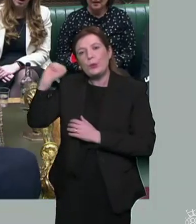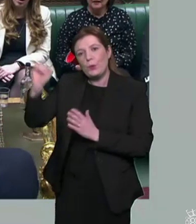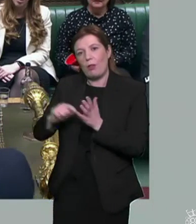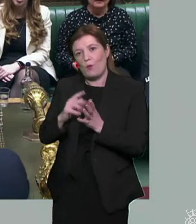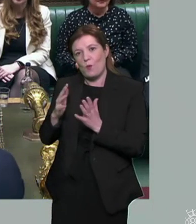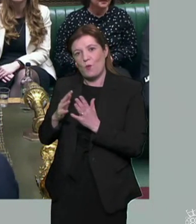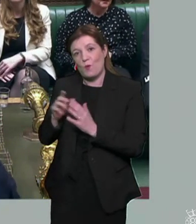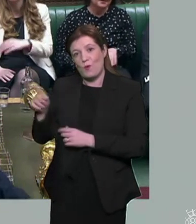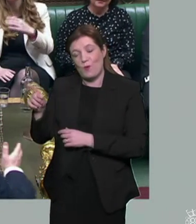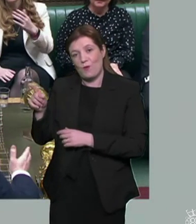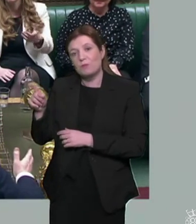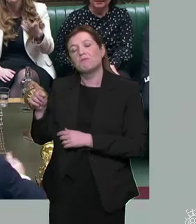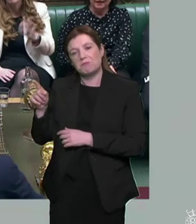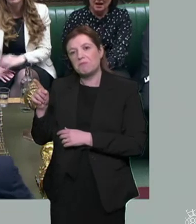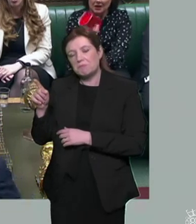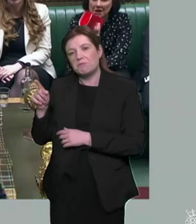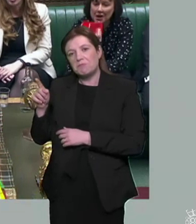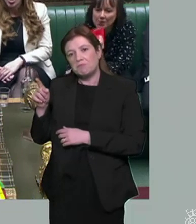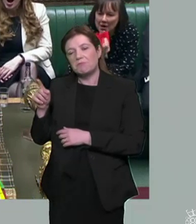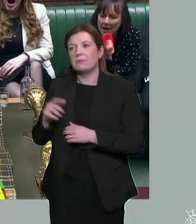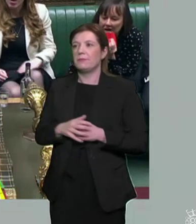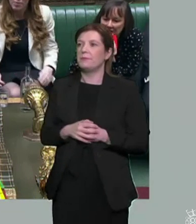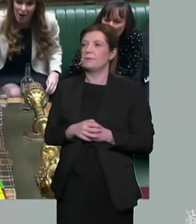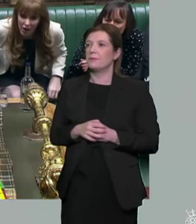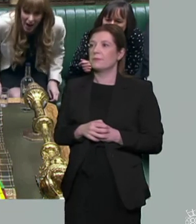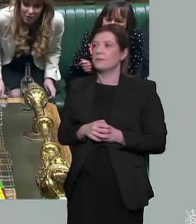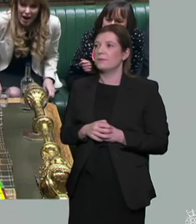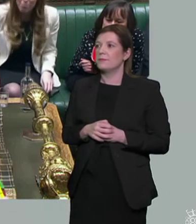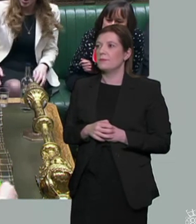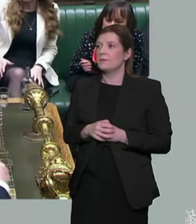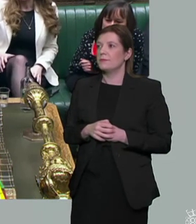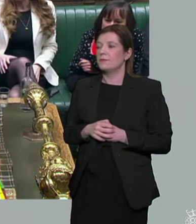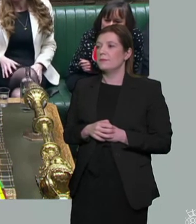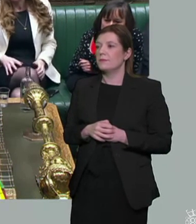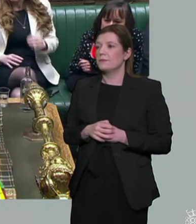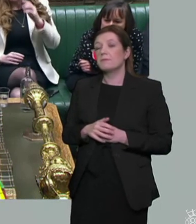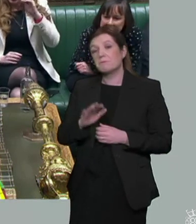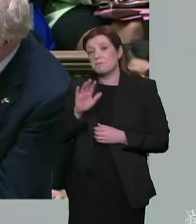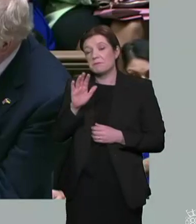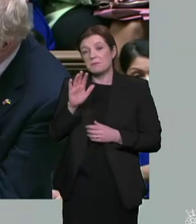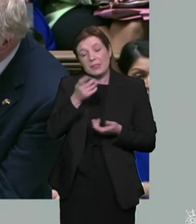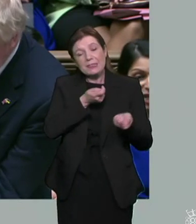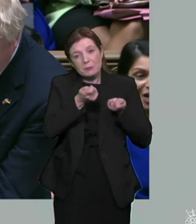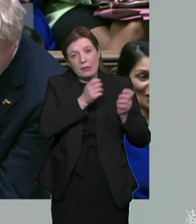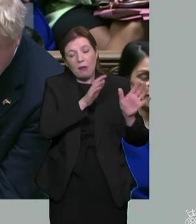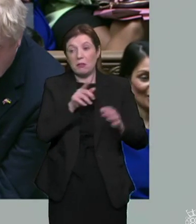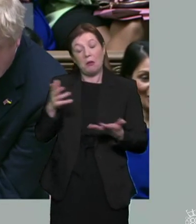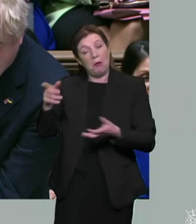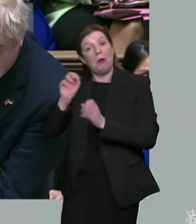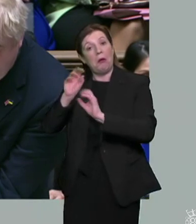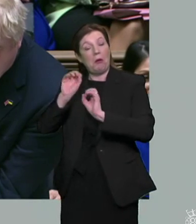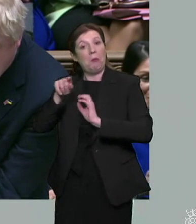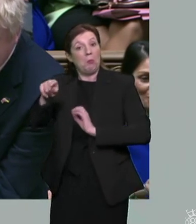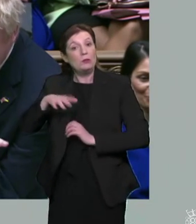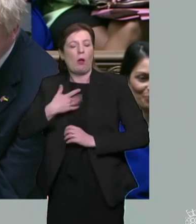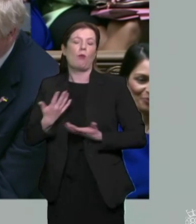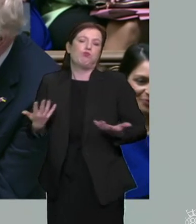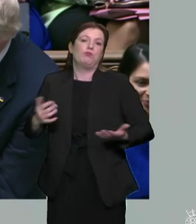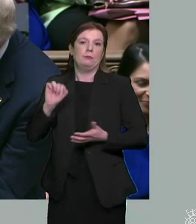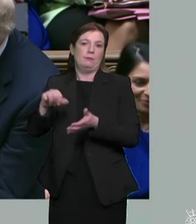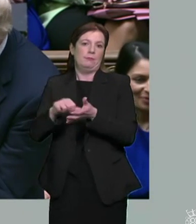Never forget— He may not like it, but that is the reality.